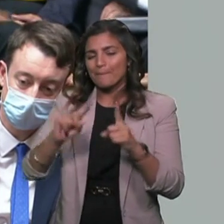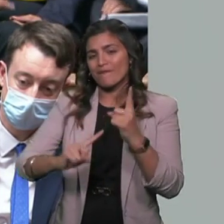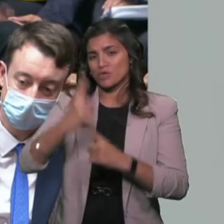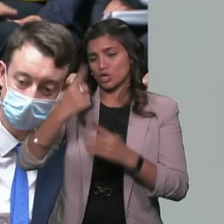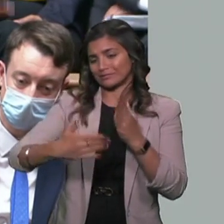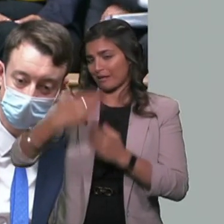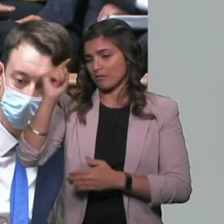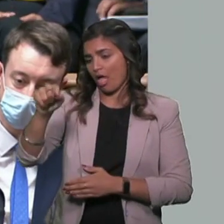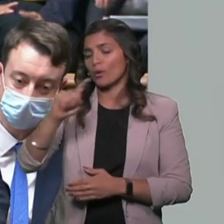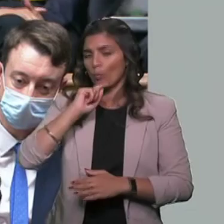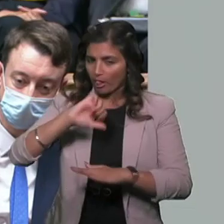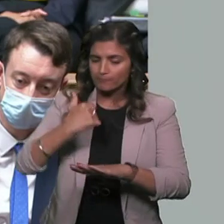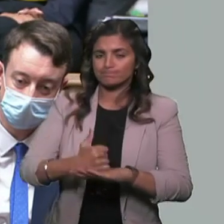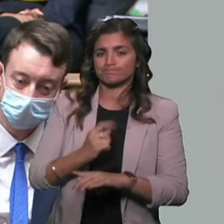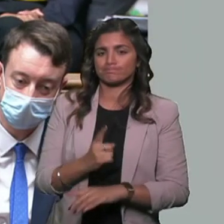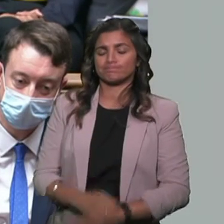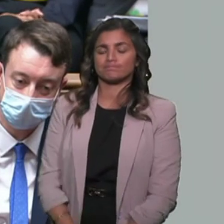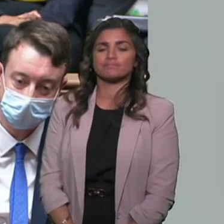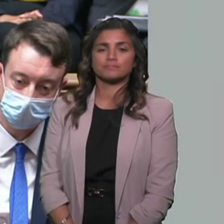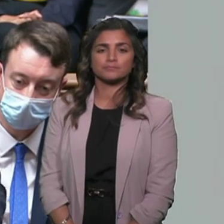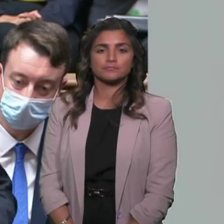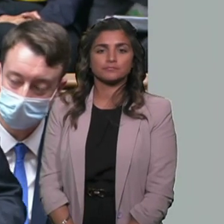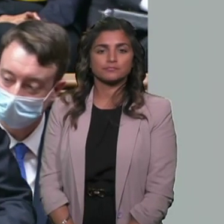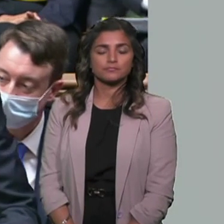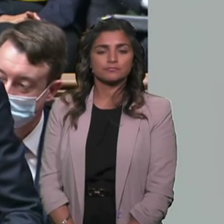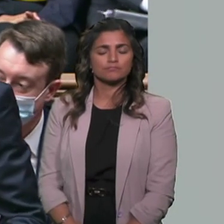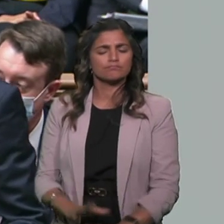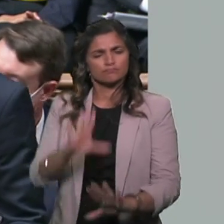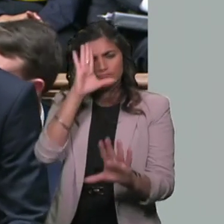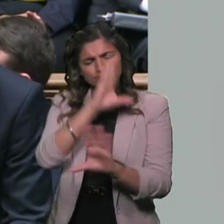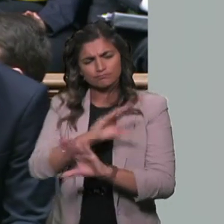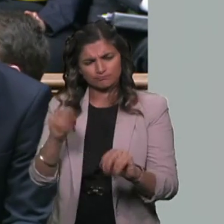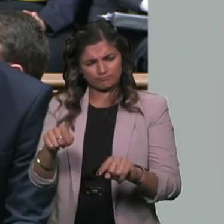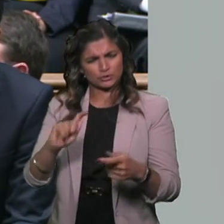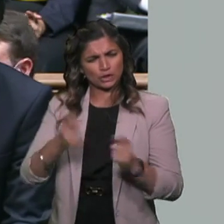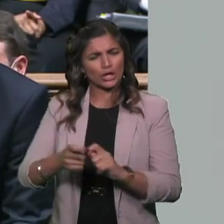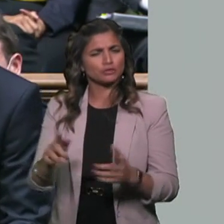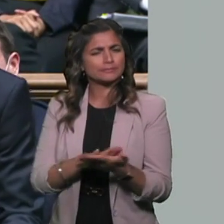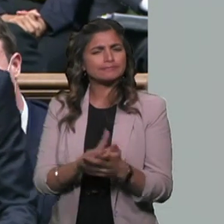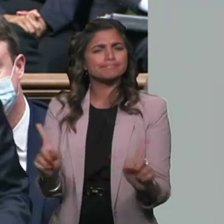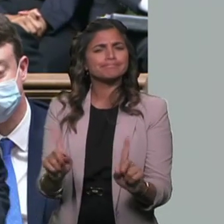Let me tell the House what these changes mean.